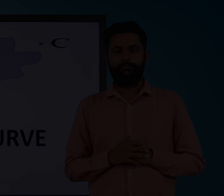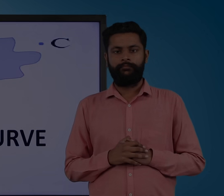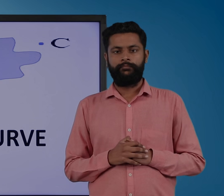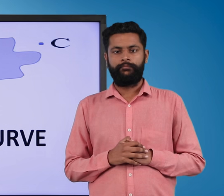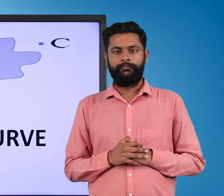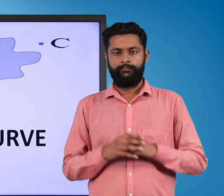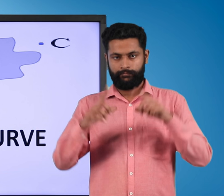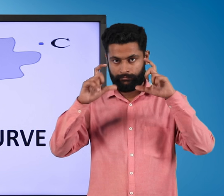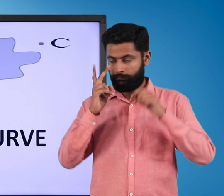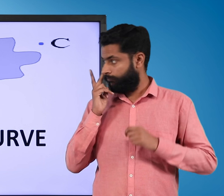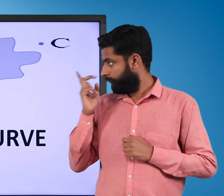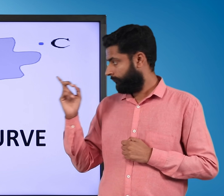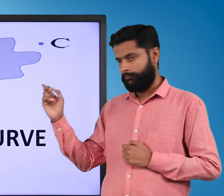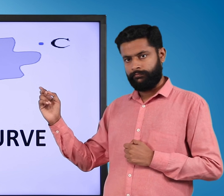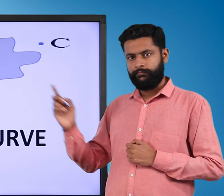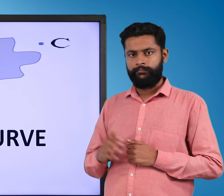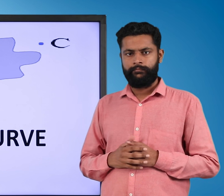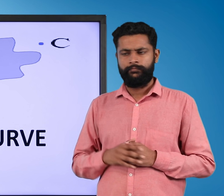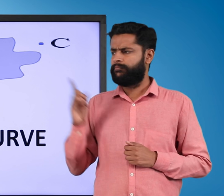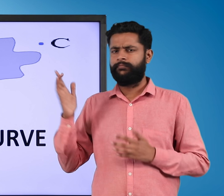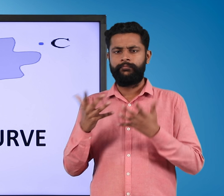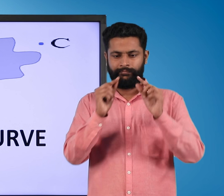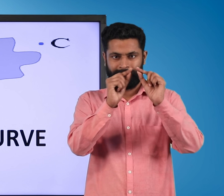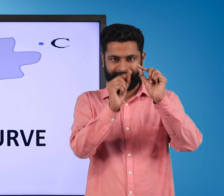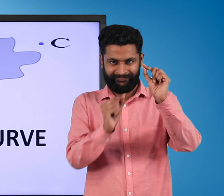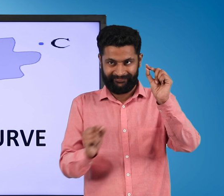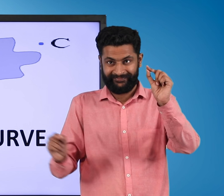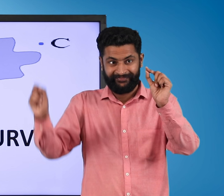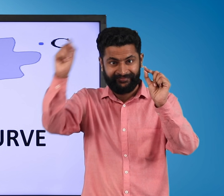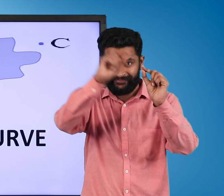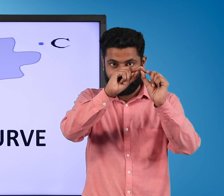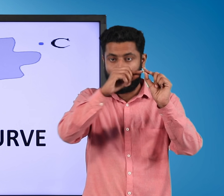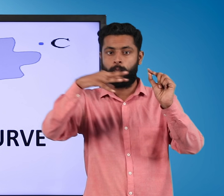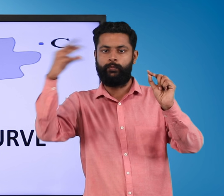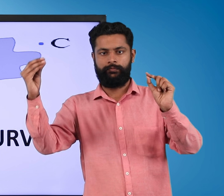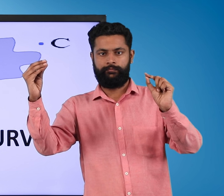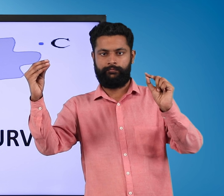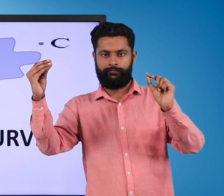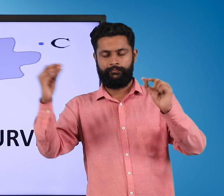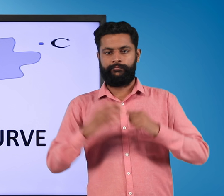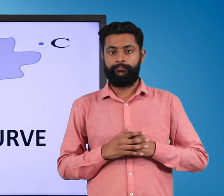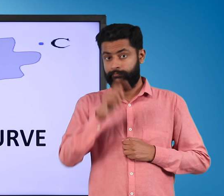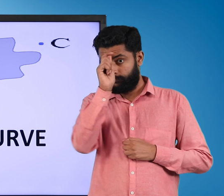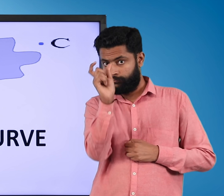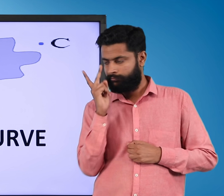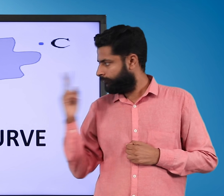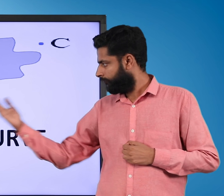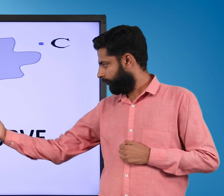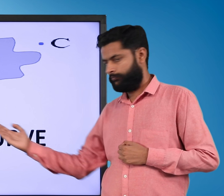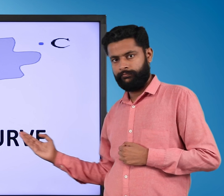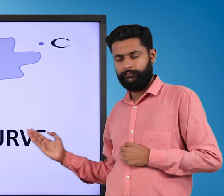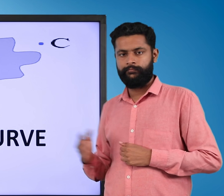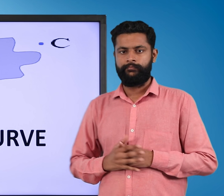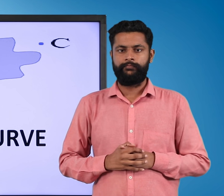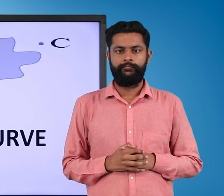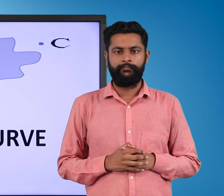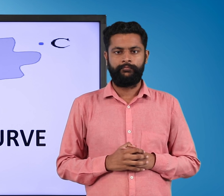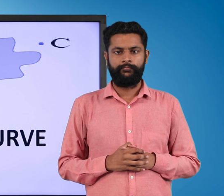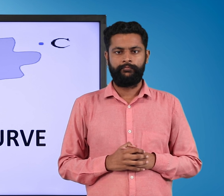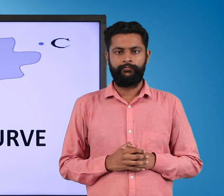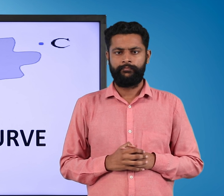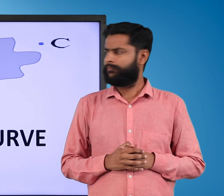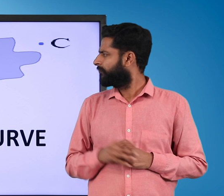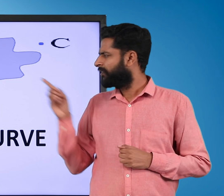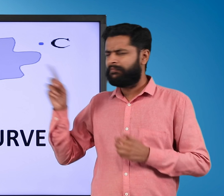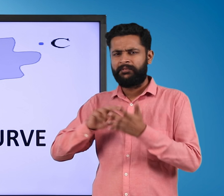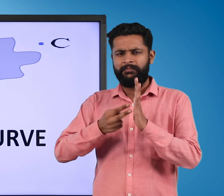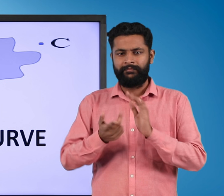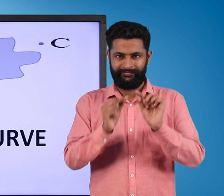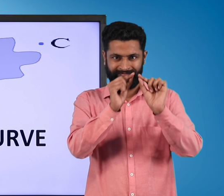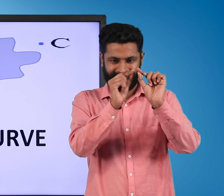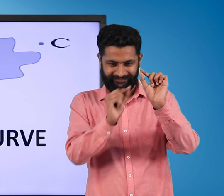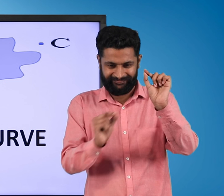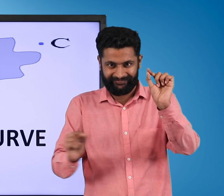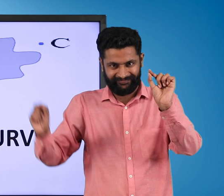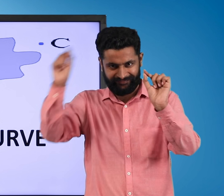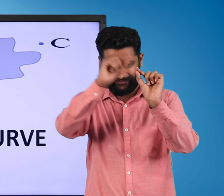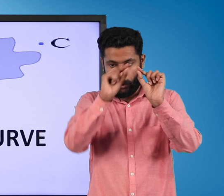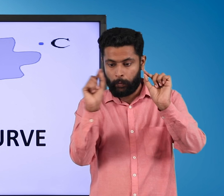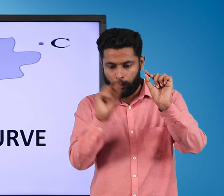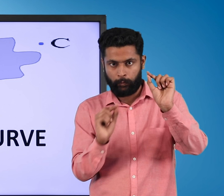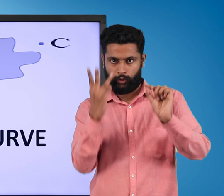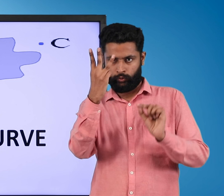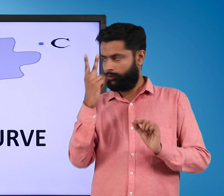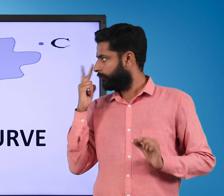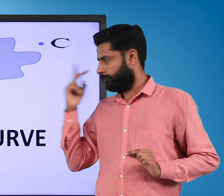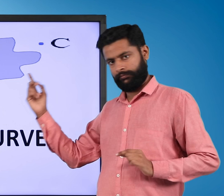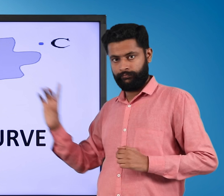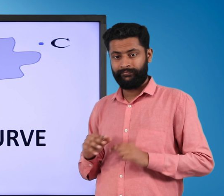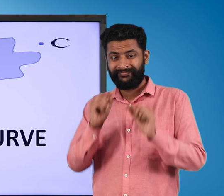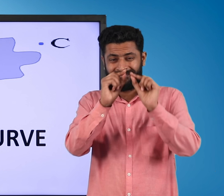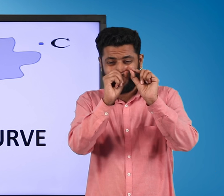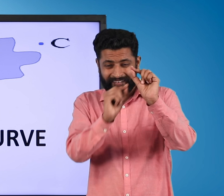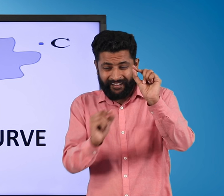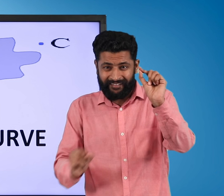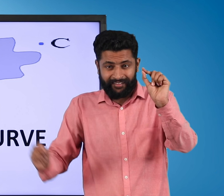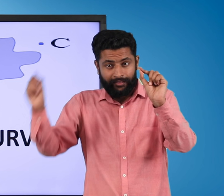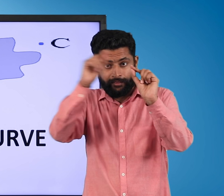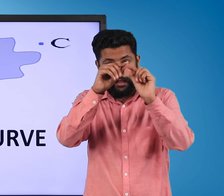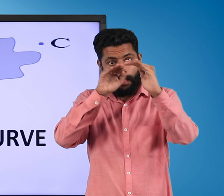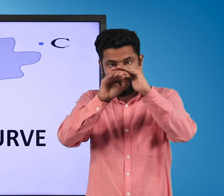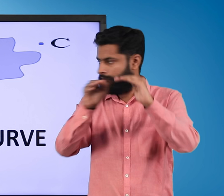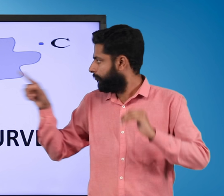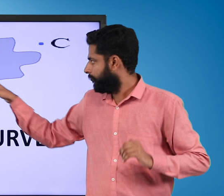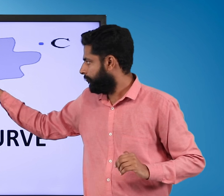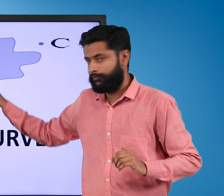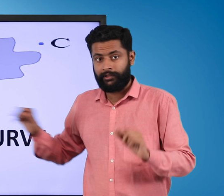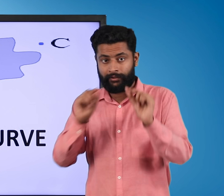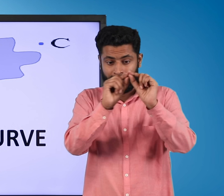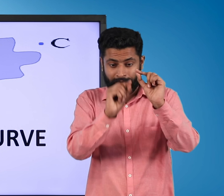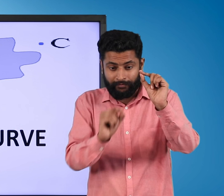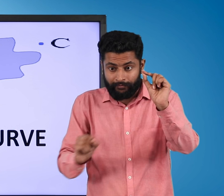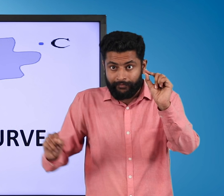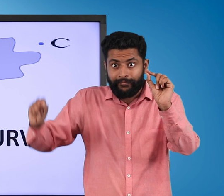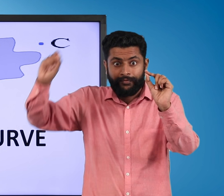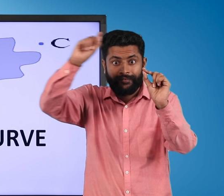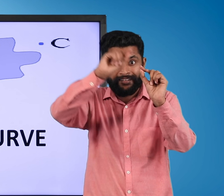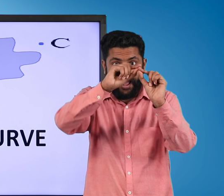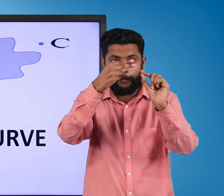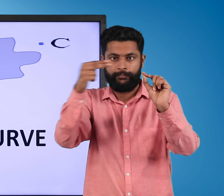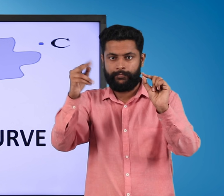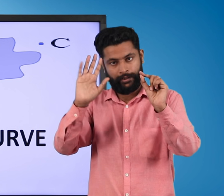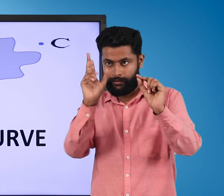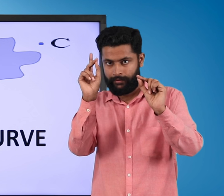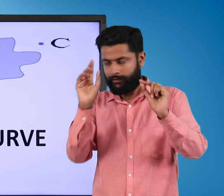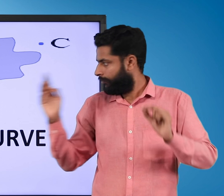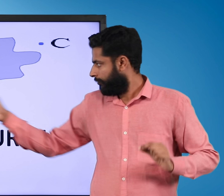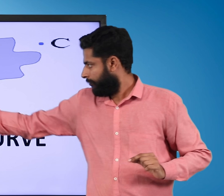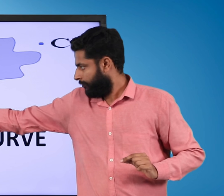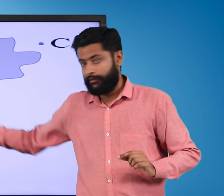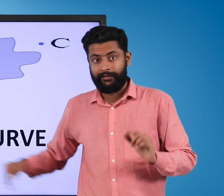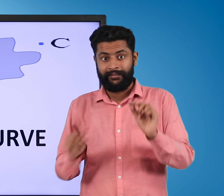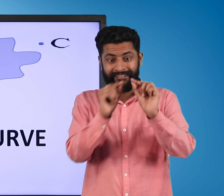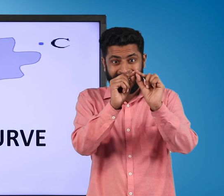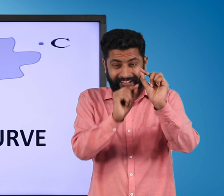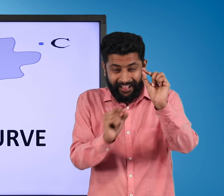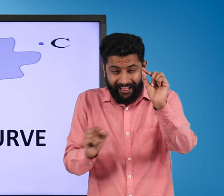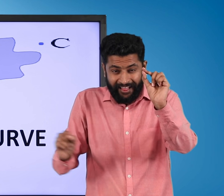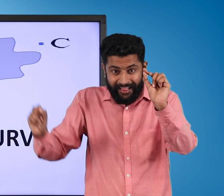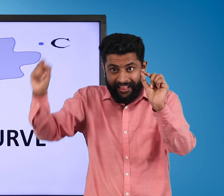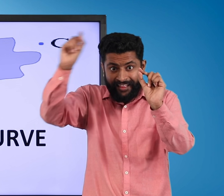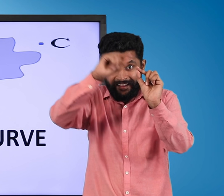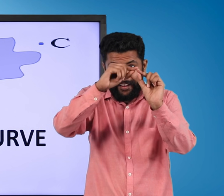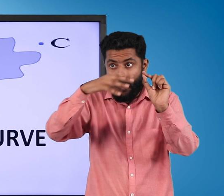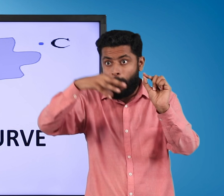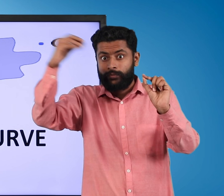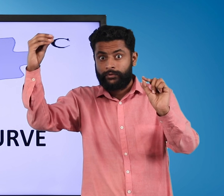Exterior of the curve This sign refers to exterior of a curve In a closed curve, there are three parts (i) Interior or inside of the curve (ii) Boundary or on of the curve